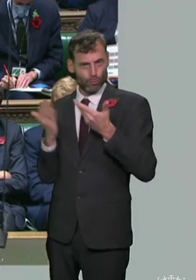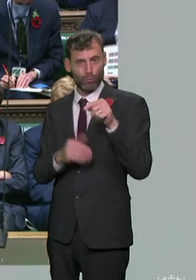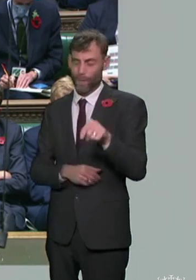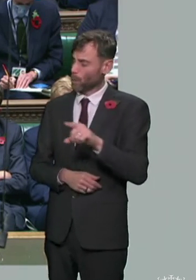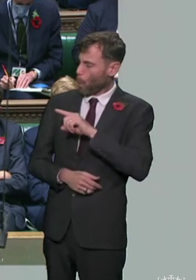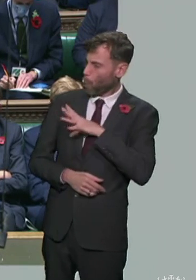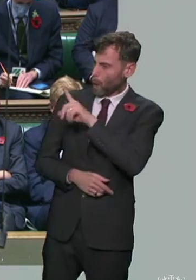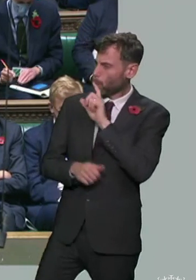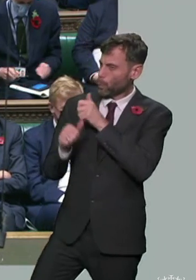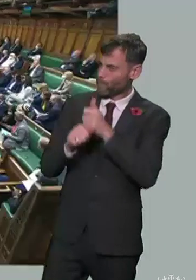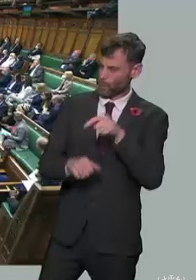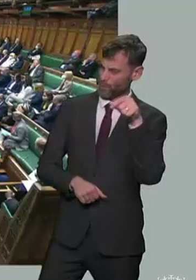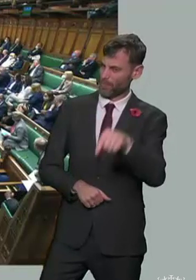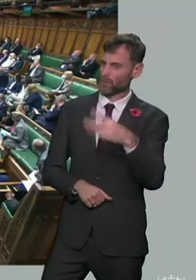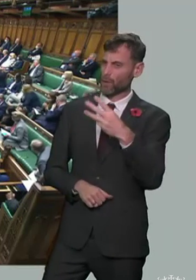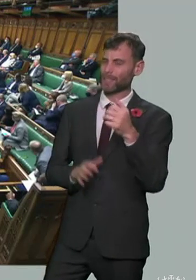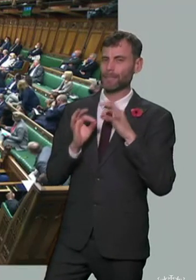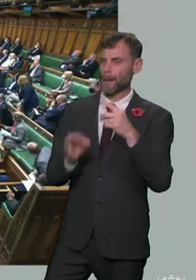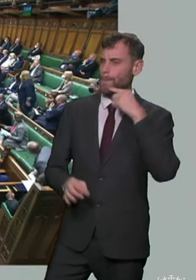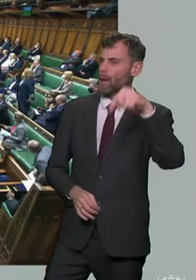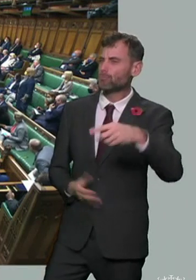Why would she not do that?